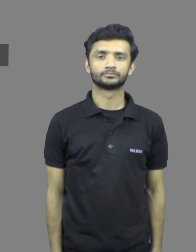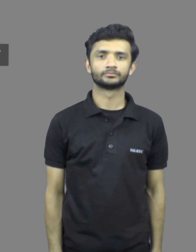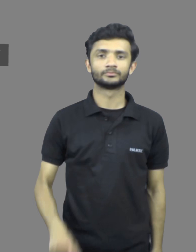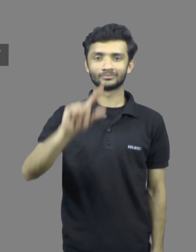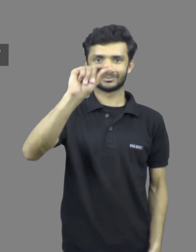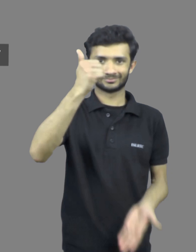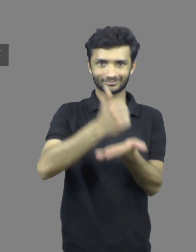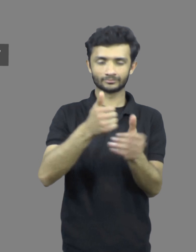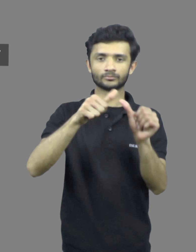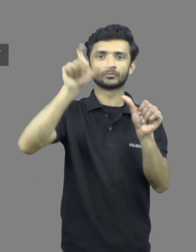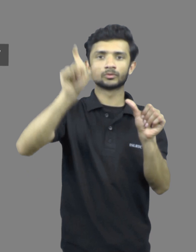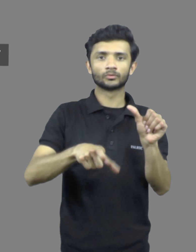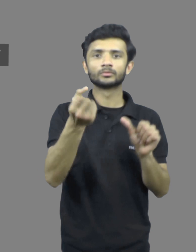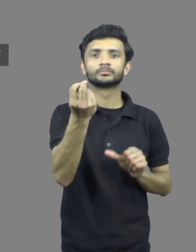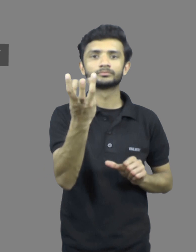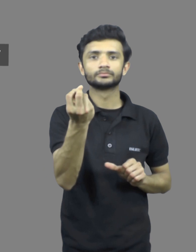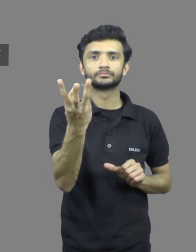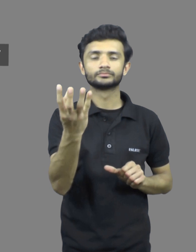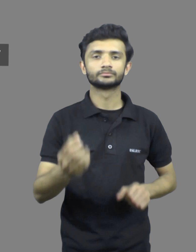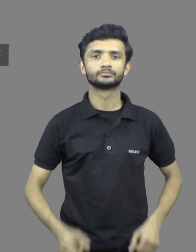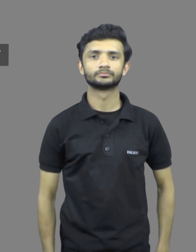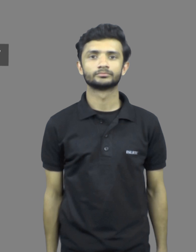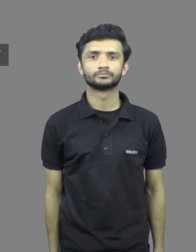Bank Account Number